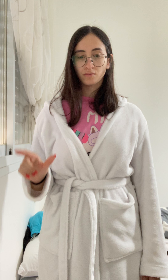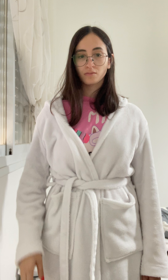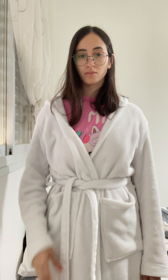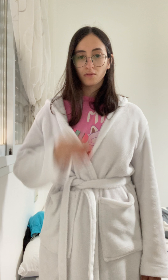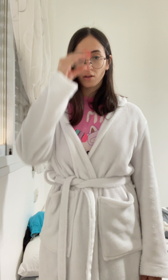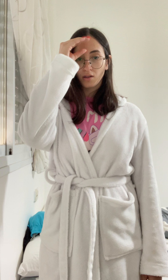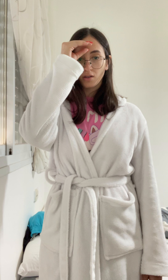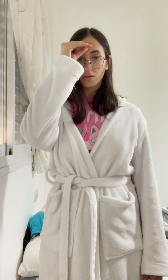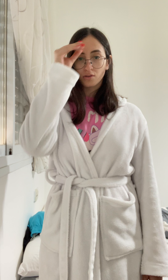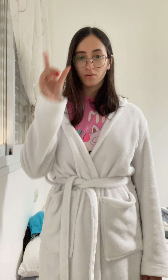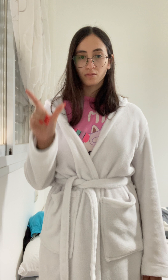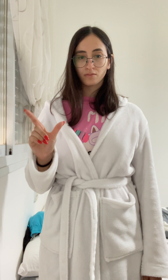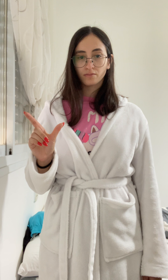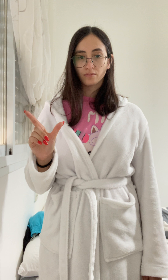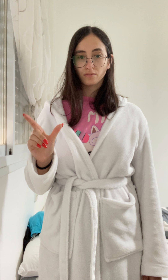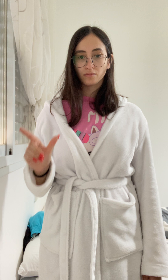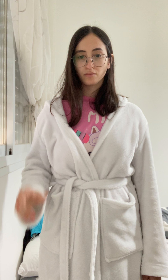איש